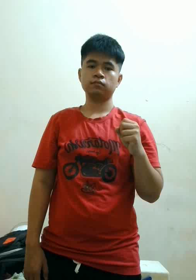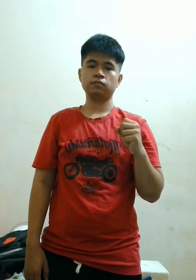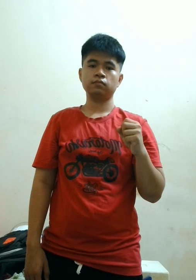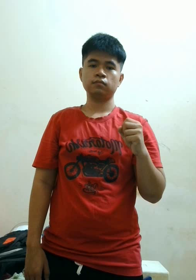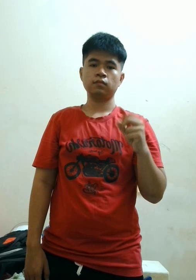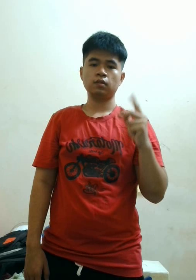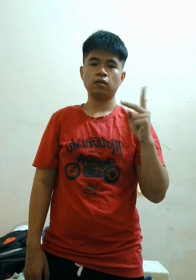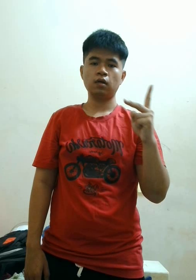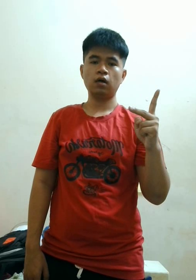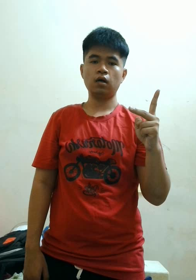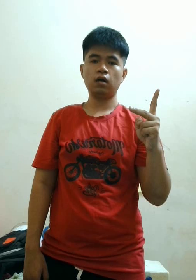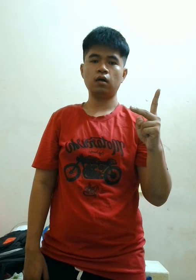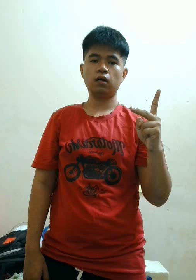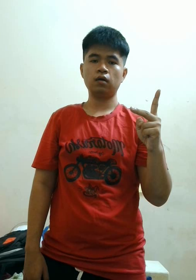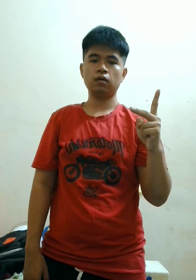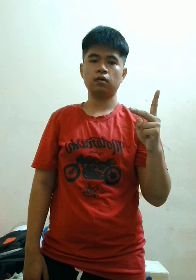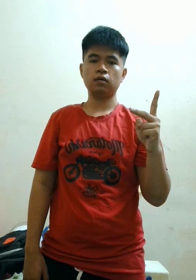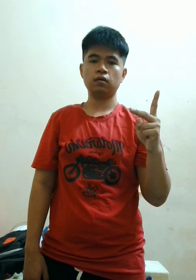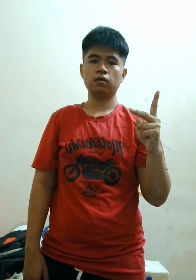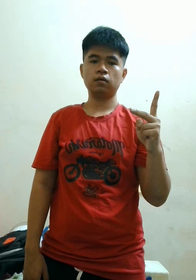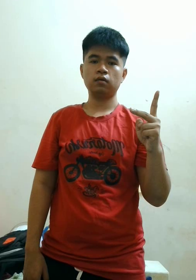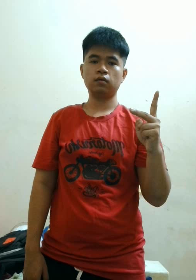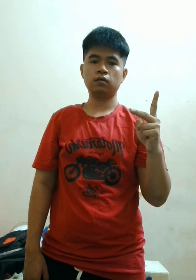h